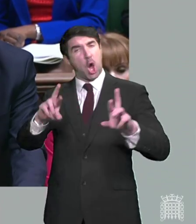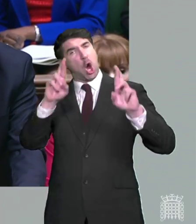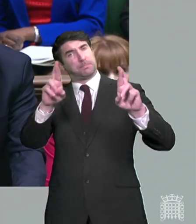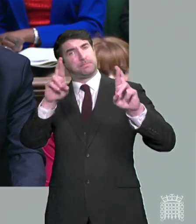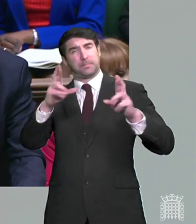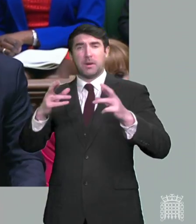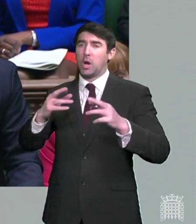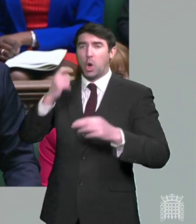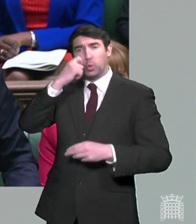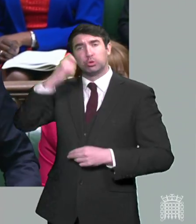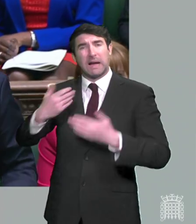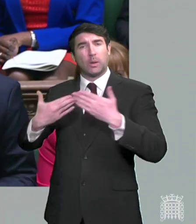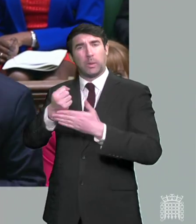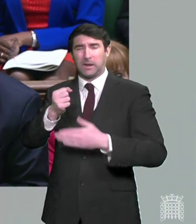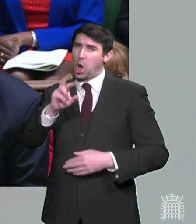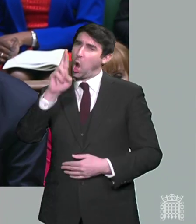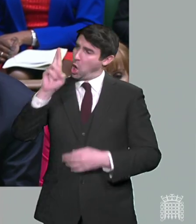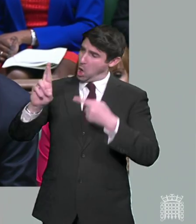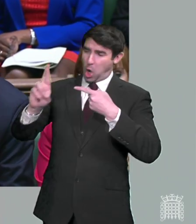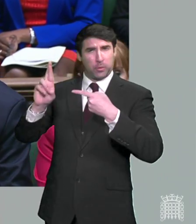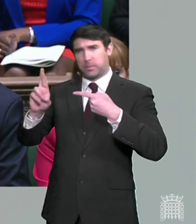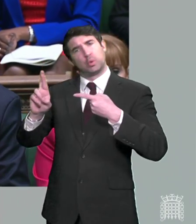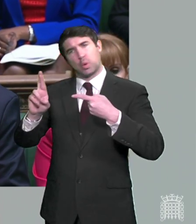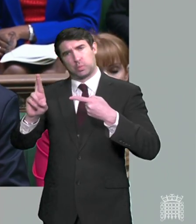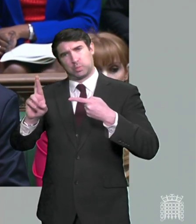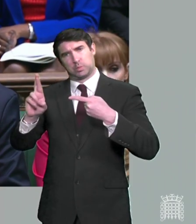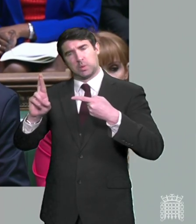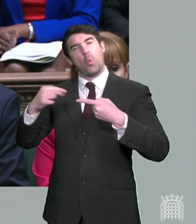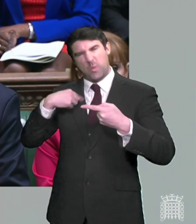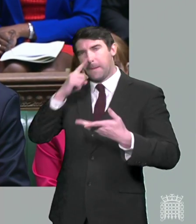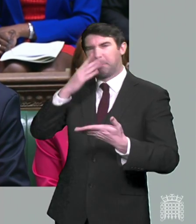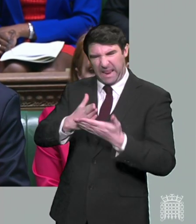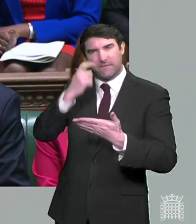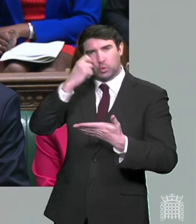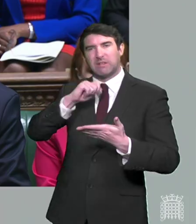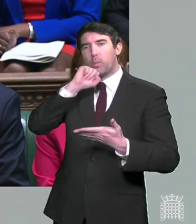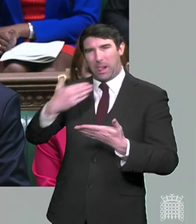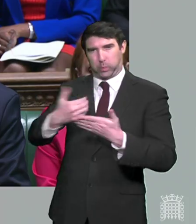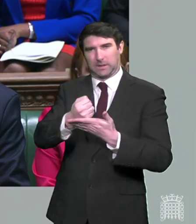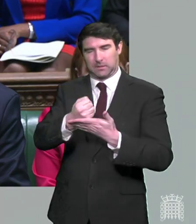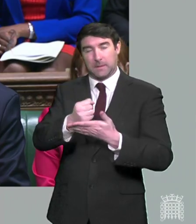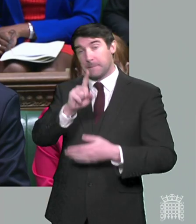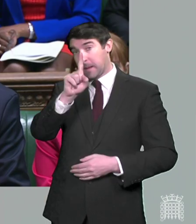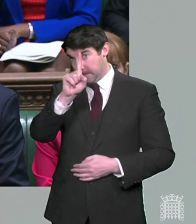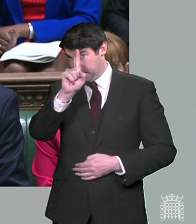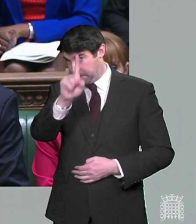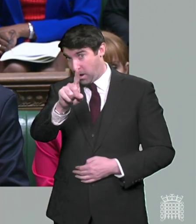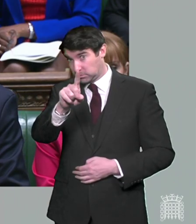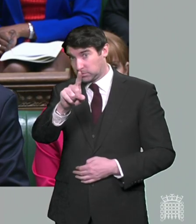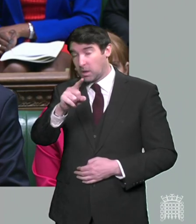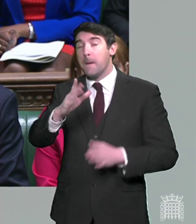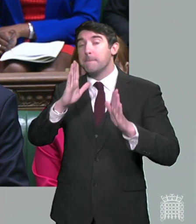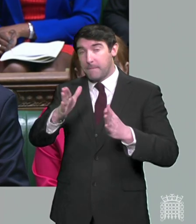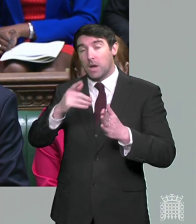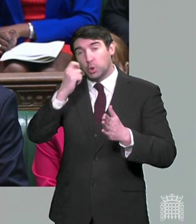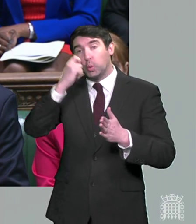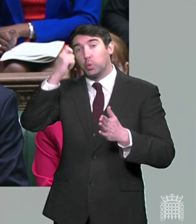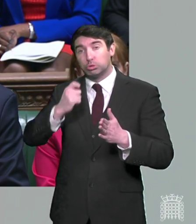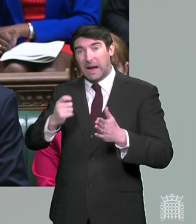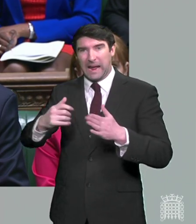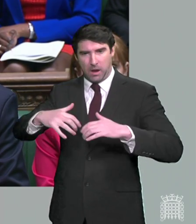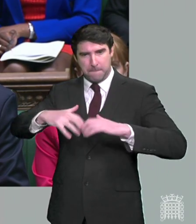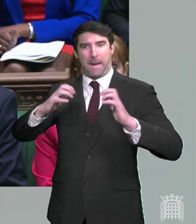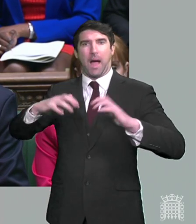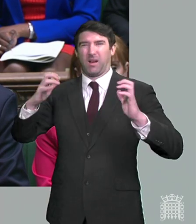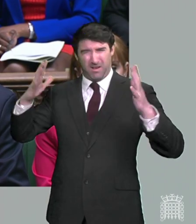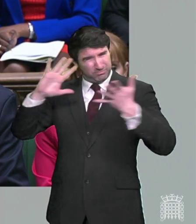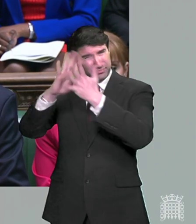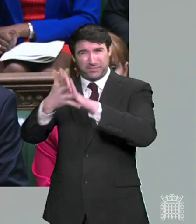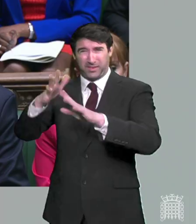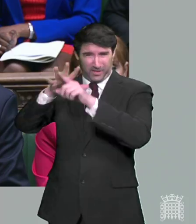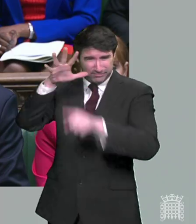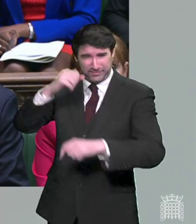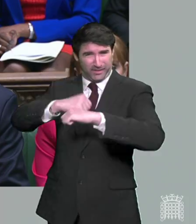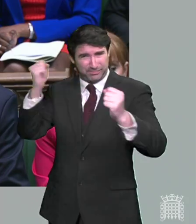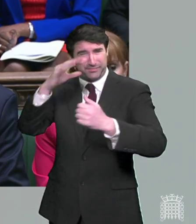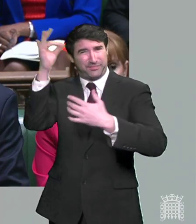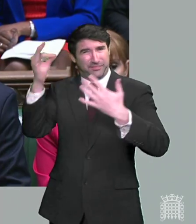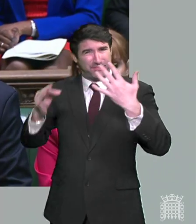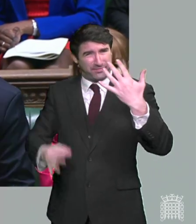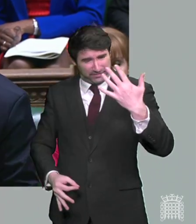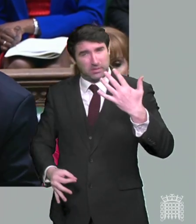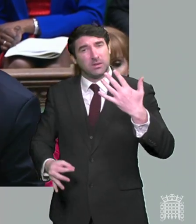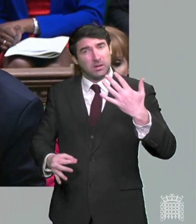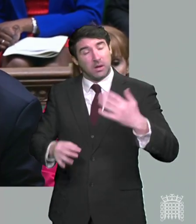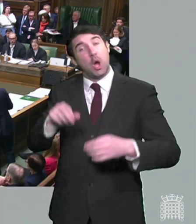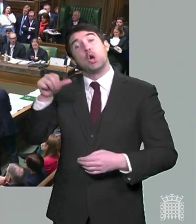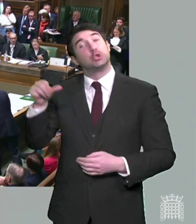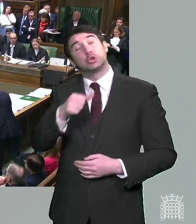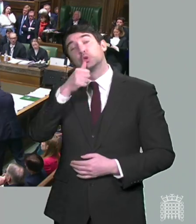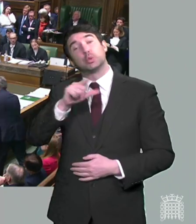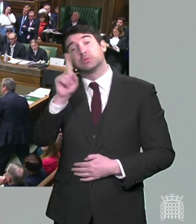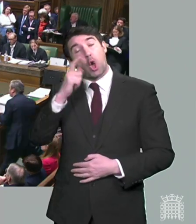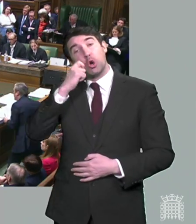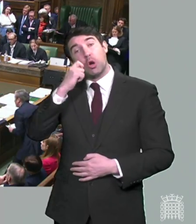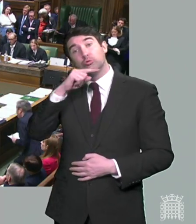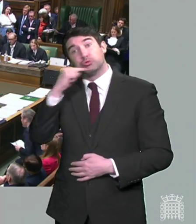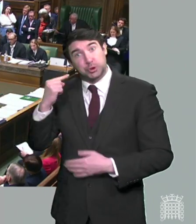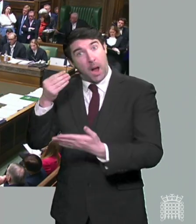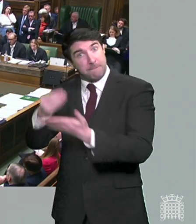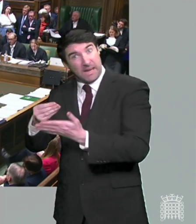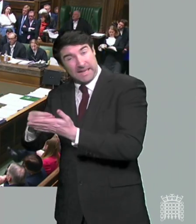Part of that victory must be Ukraine’s reconstruction. Does the Prime Minister agree that Russia should pay for the destruction it has caused through the wealth lying dormant in blocked Russian Government assets?